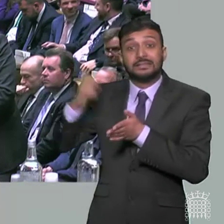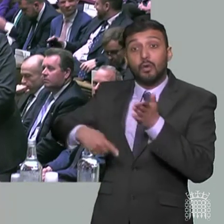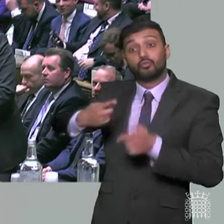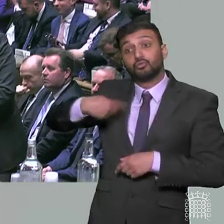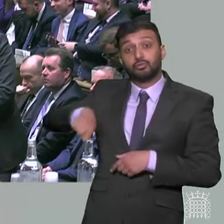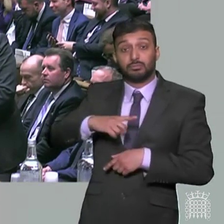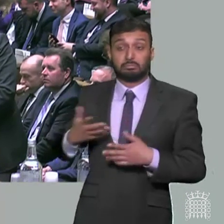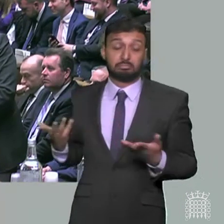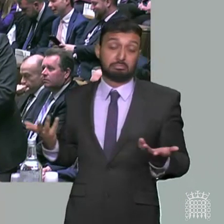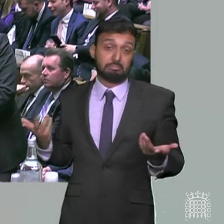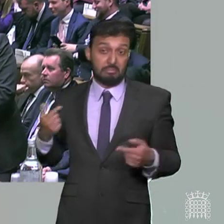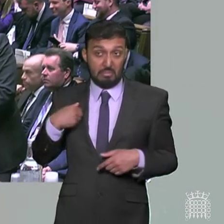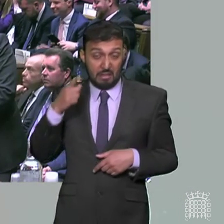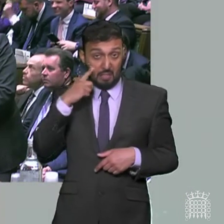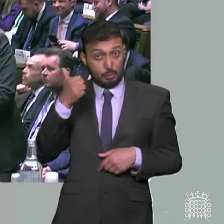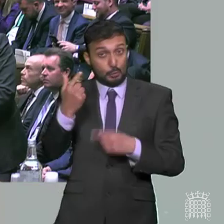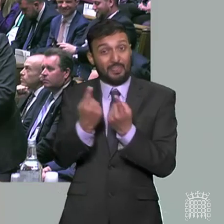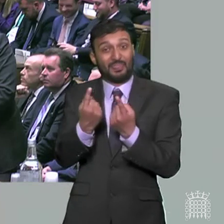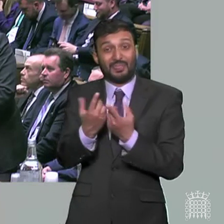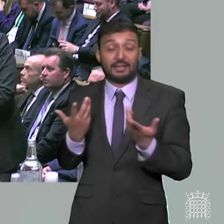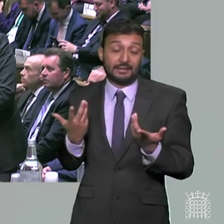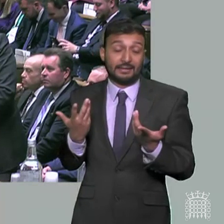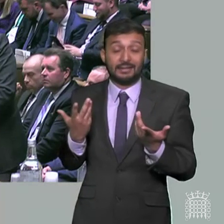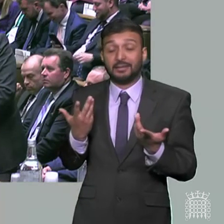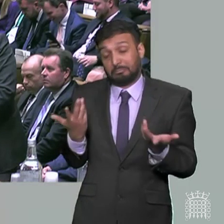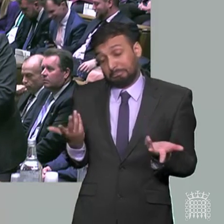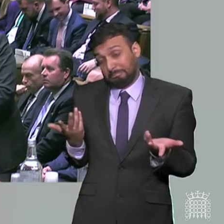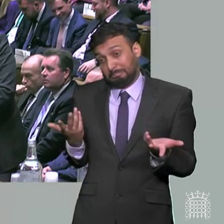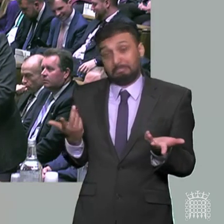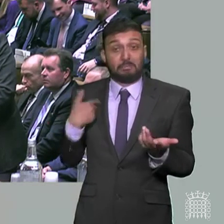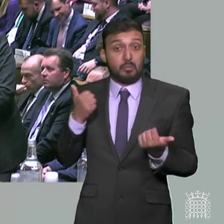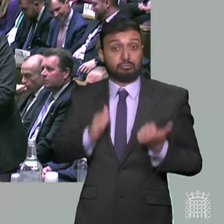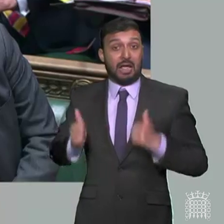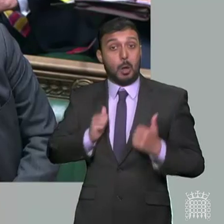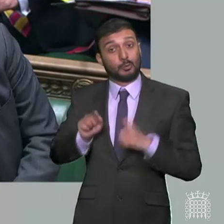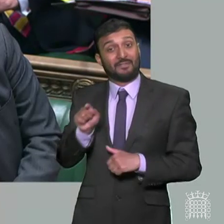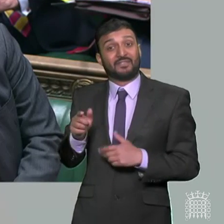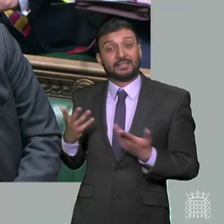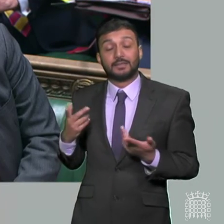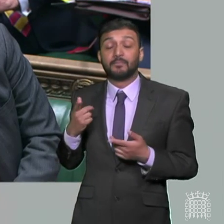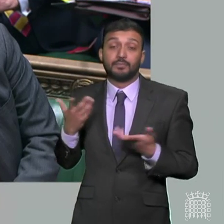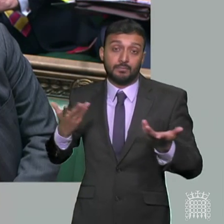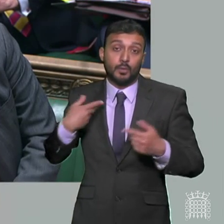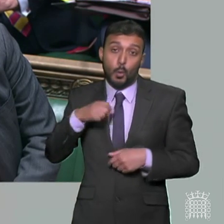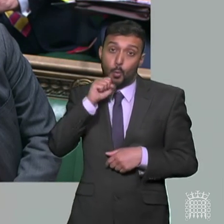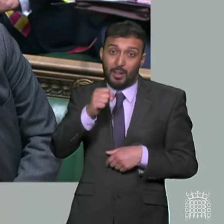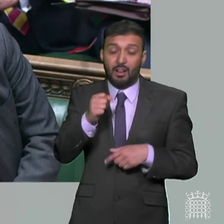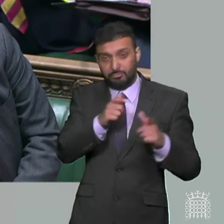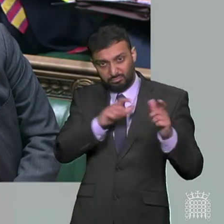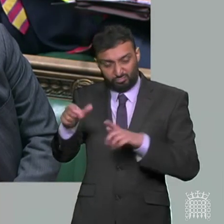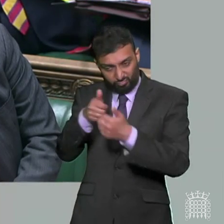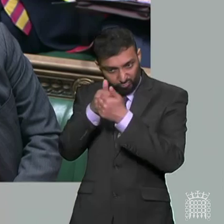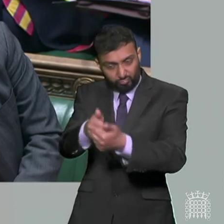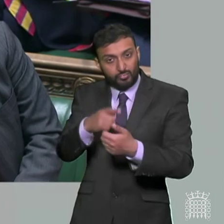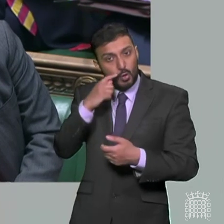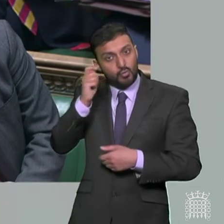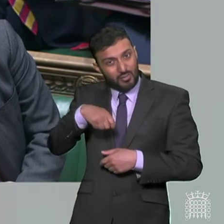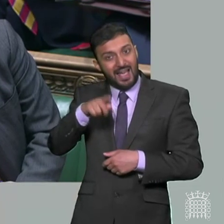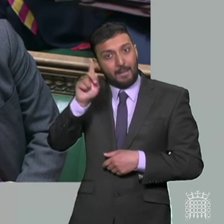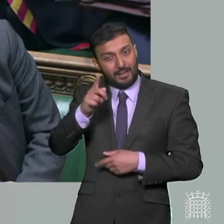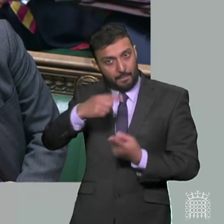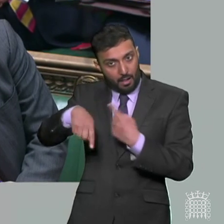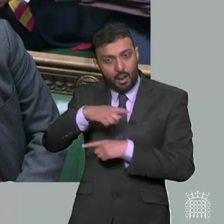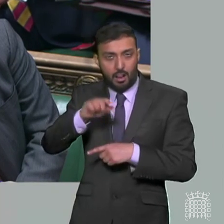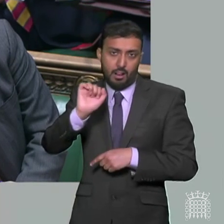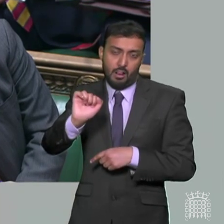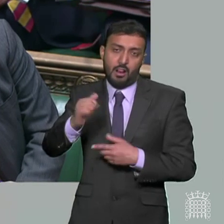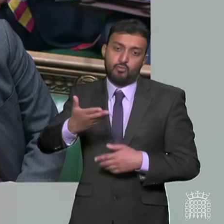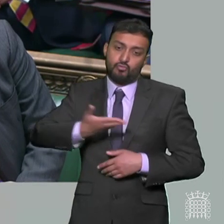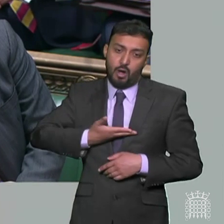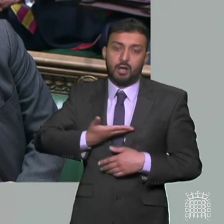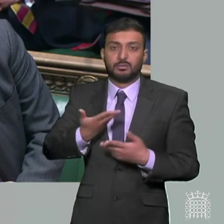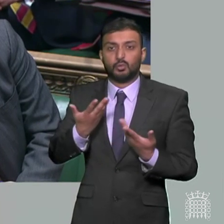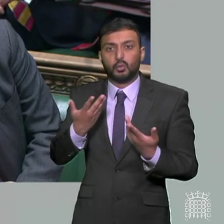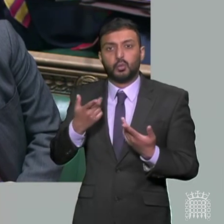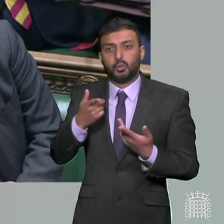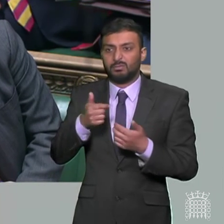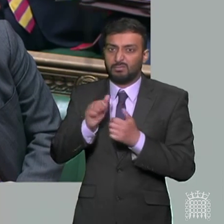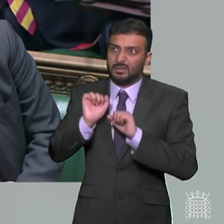What we will do is keep up our robust and principled support for the Ukrainian people and for their right to protect their lives and families, and to defend themselves.